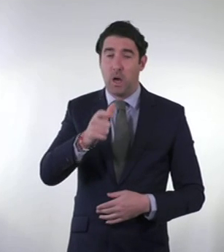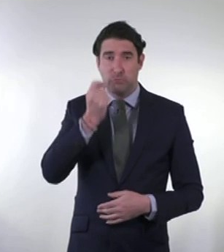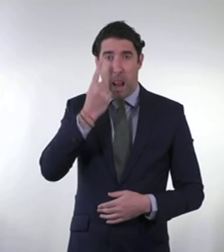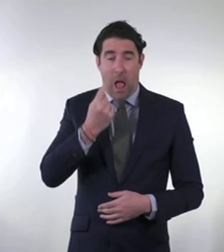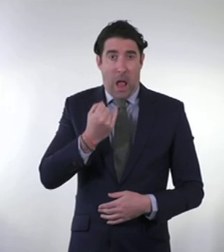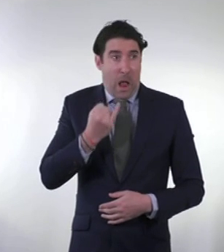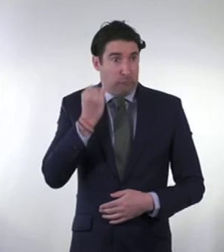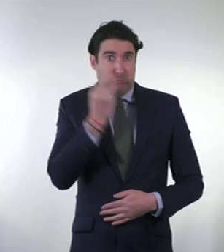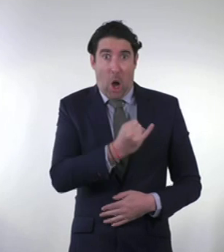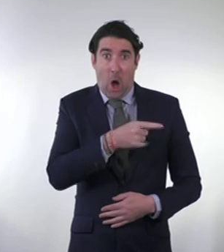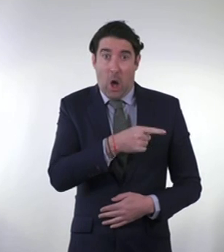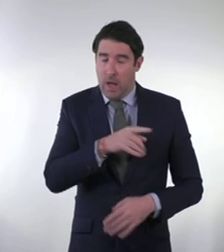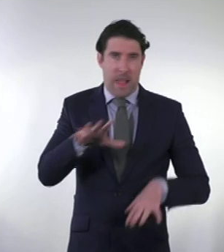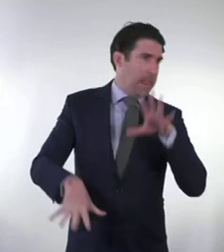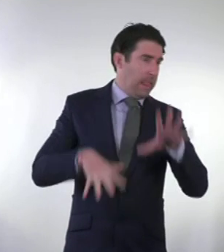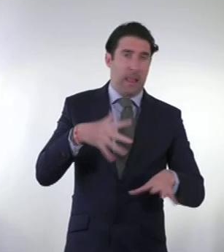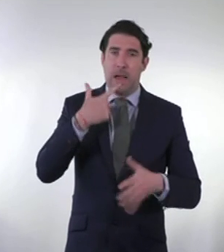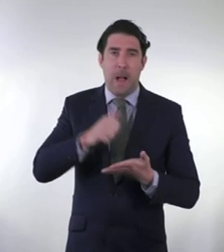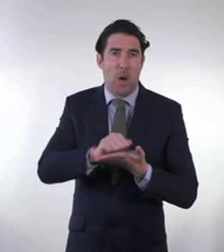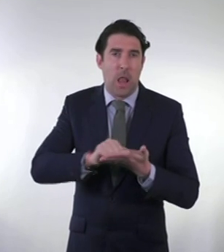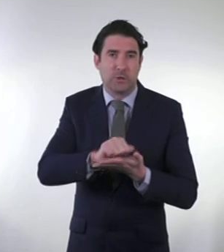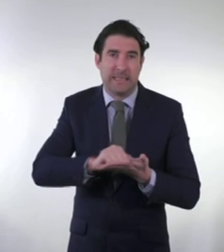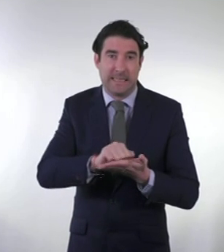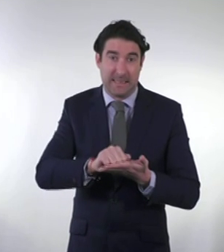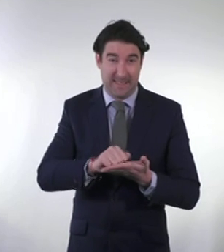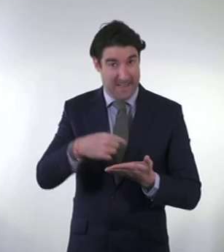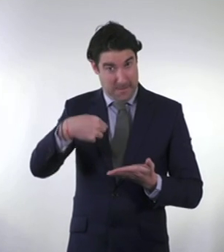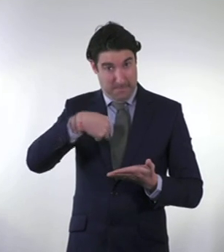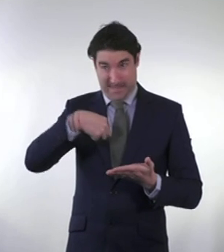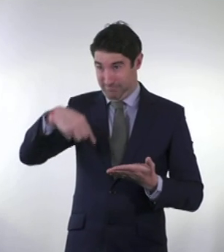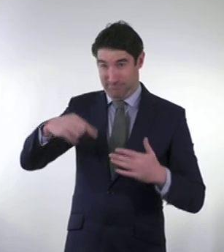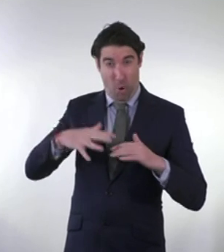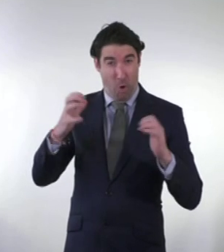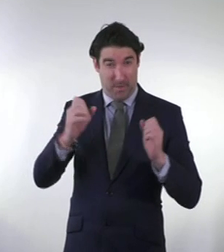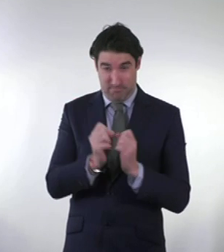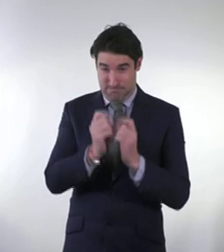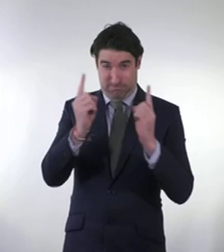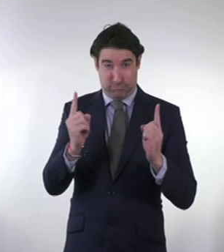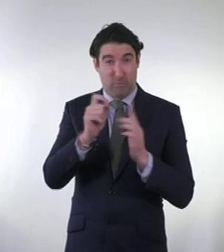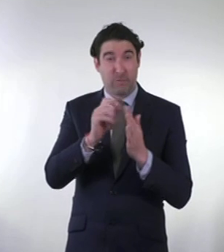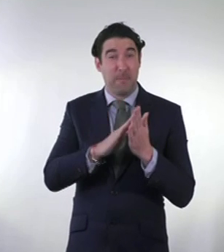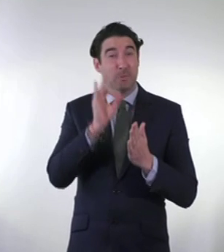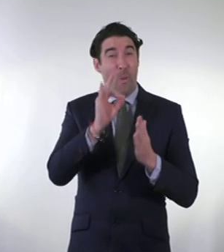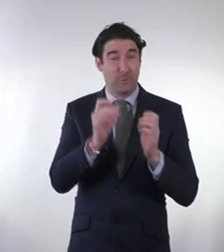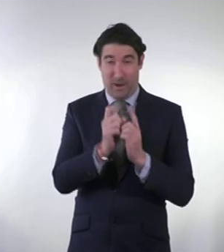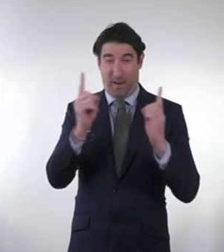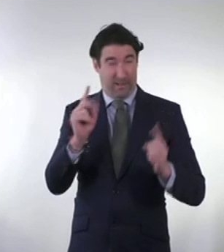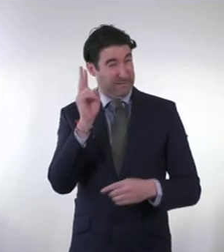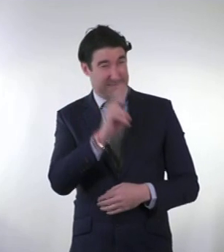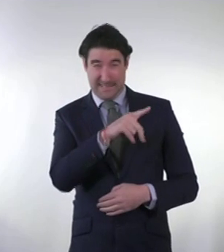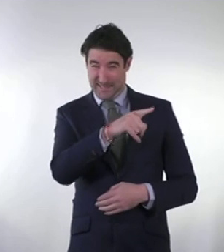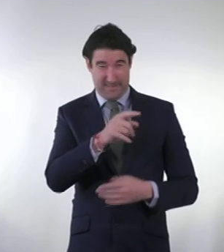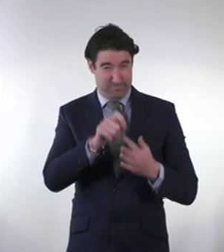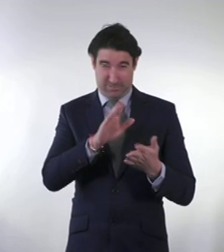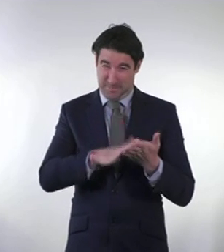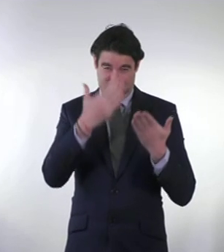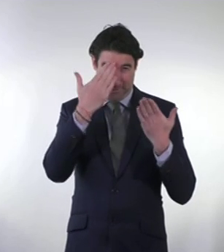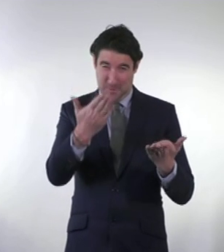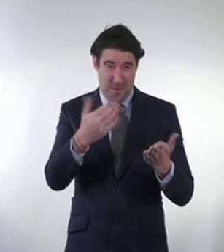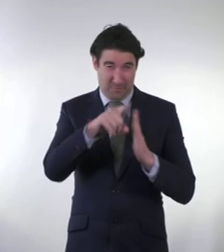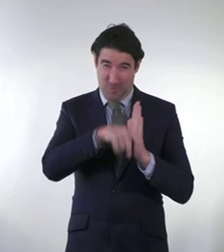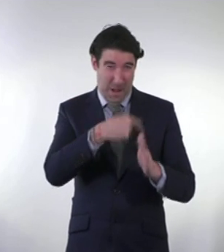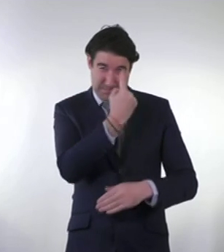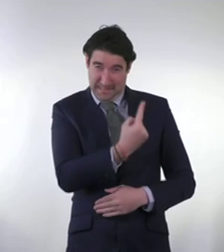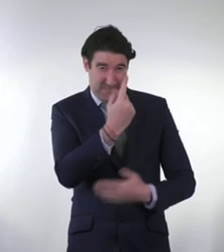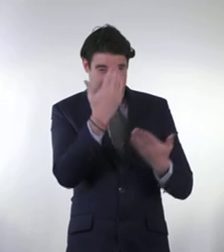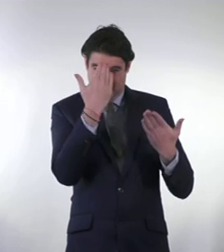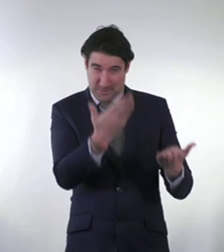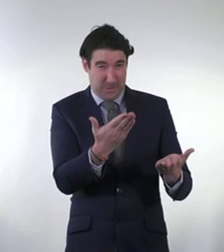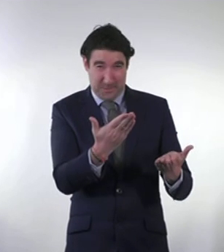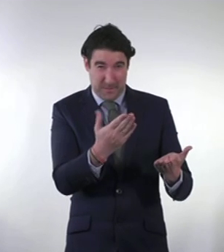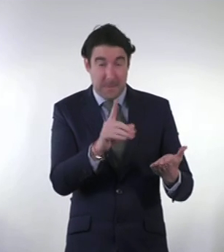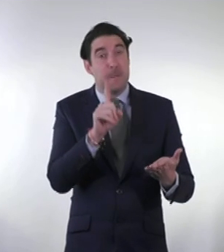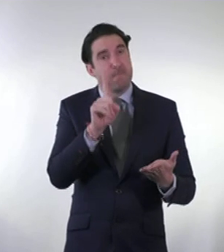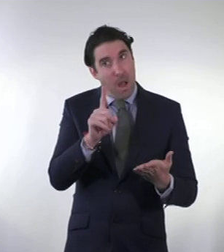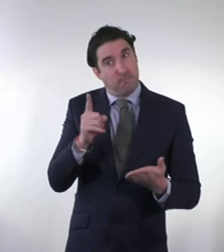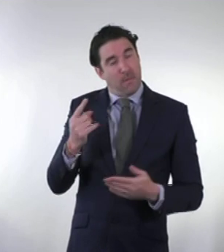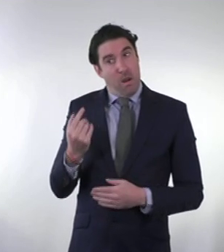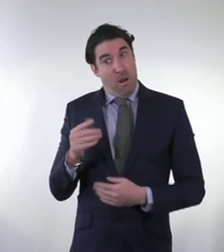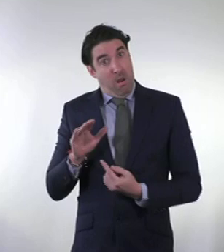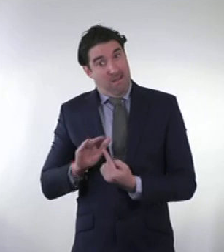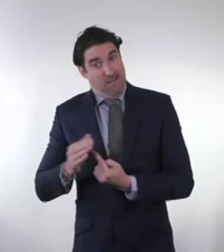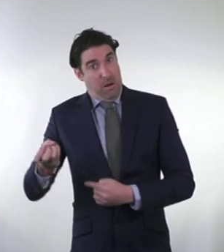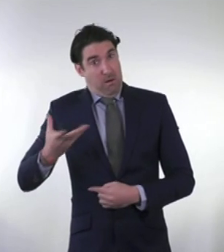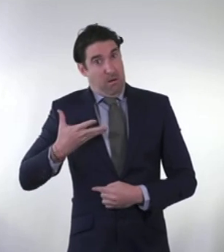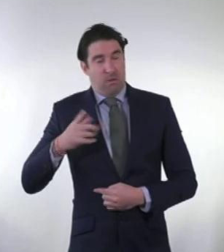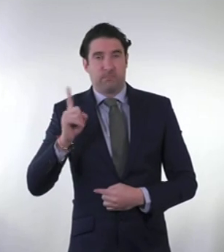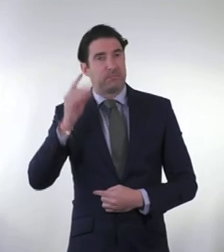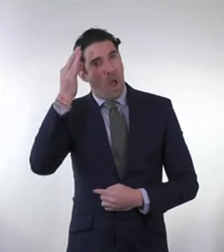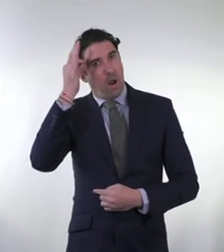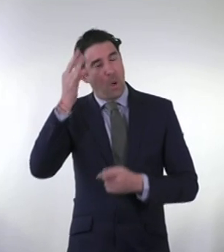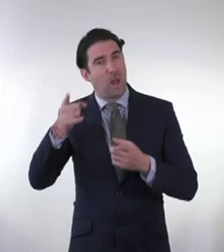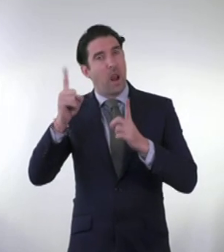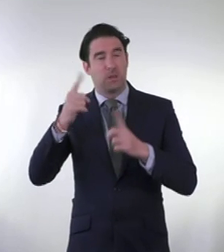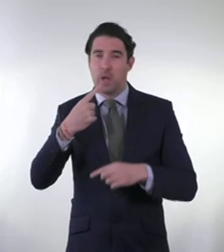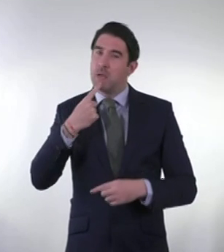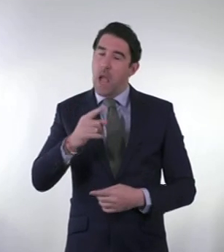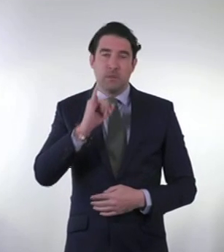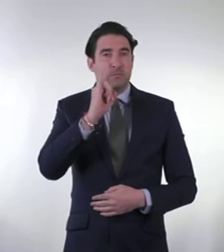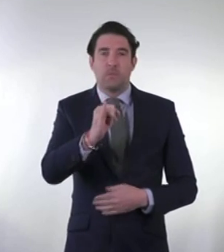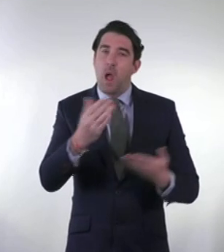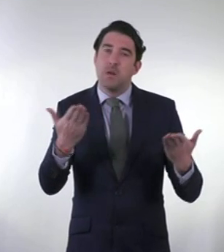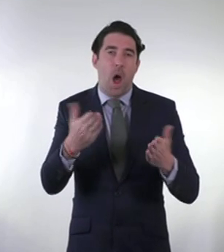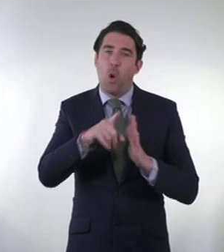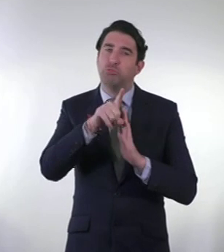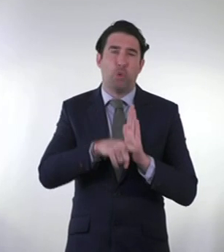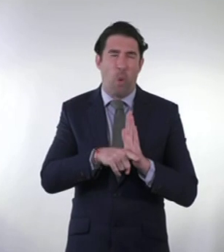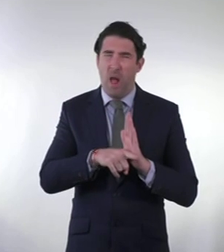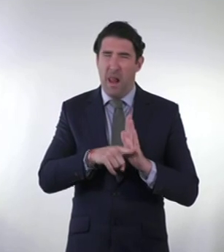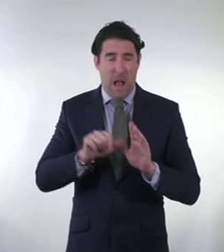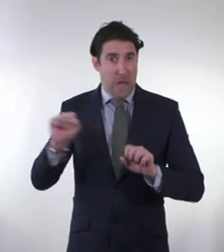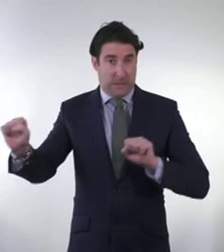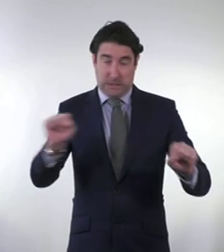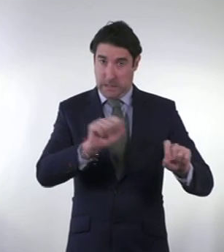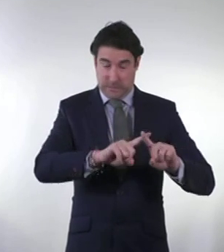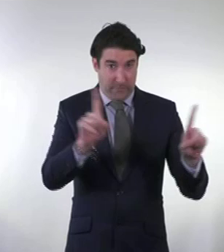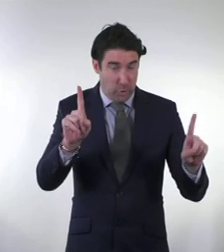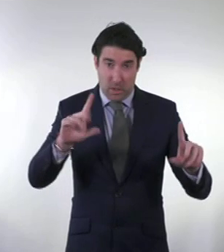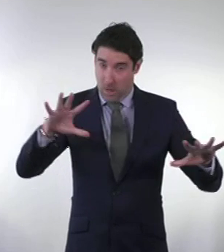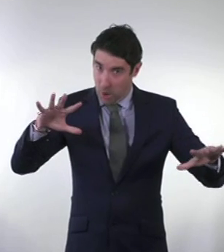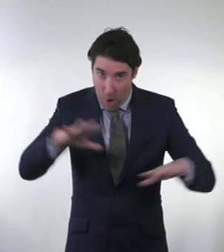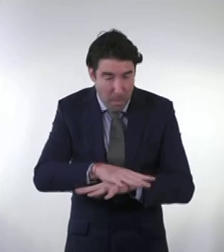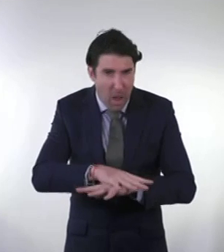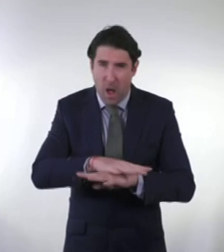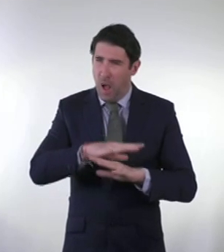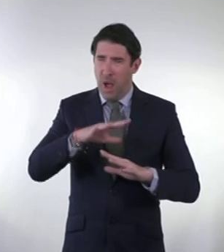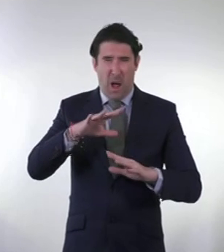But let me quote to him the Conservative council leader in Bolton, who said that the Government’s handling of restrictions was “breeding resentment” and: “It’s become too complex, too complicated…People feel very let down, they feel frustrated…very forgotten”.